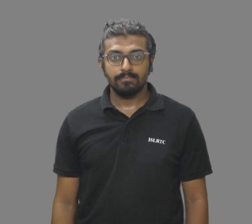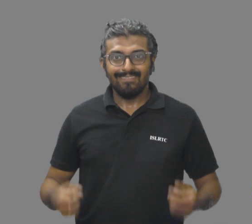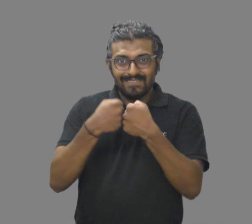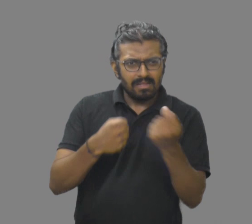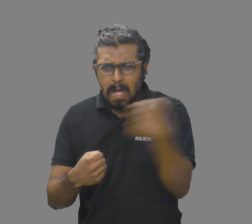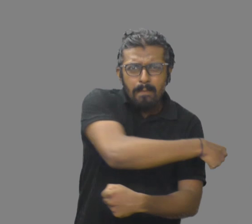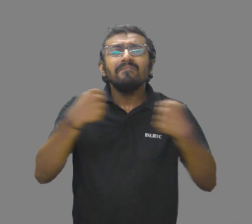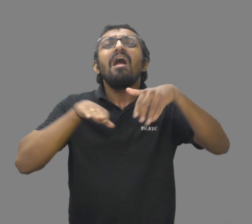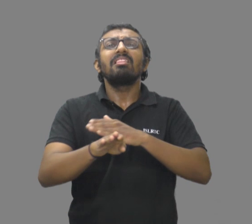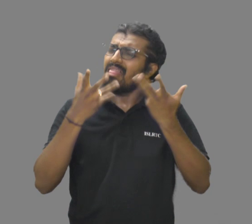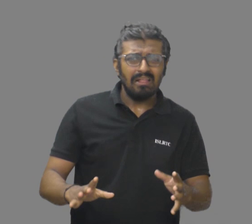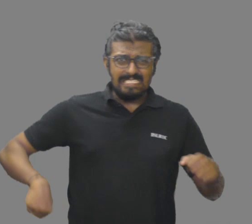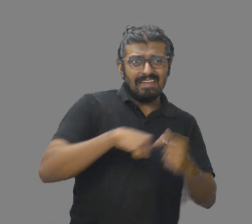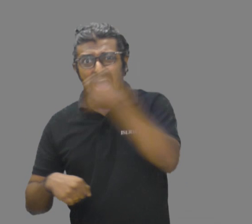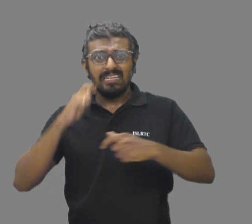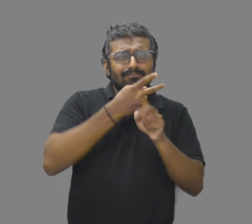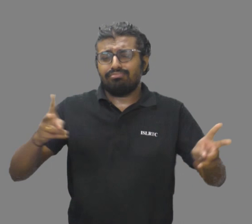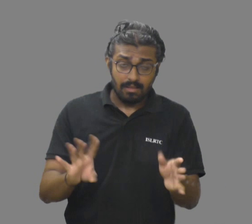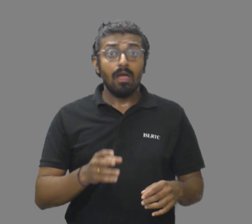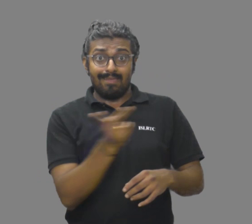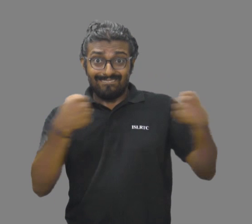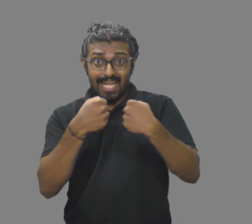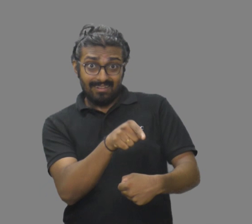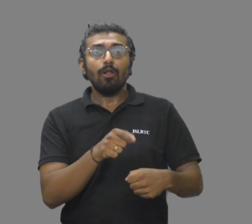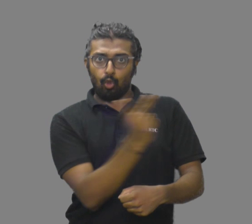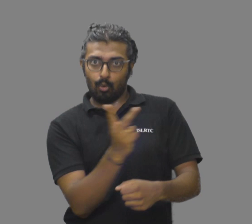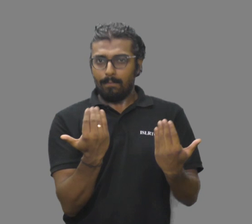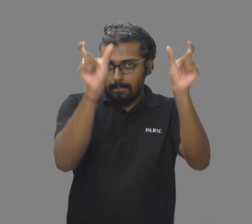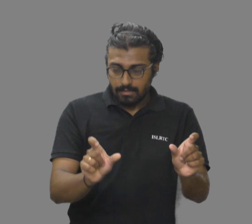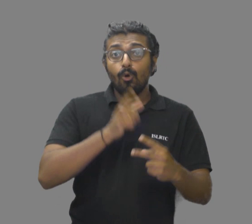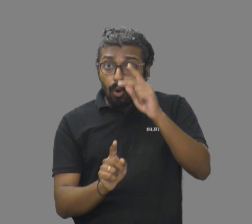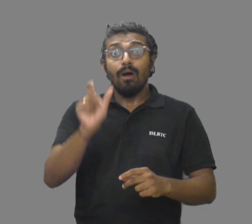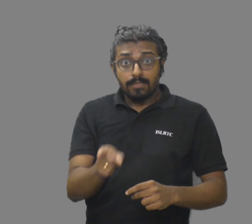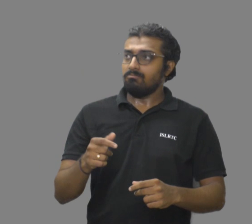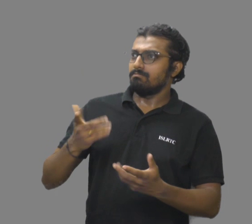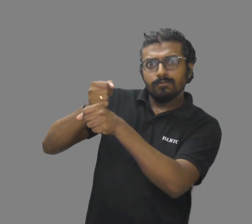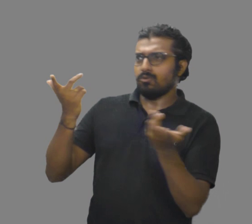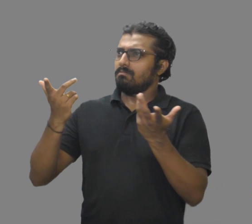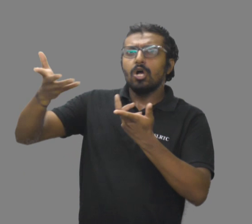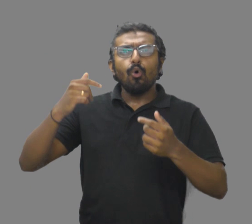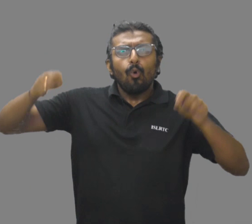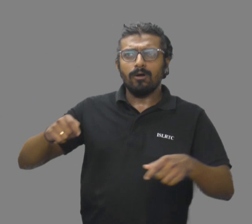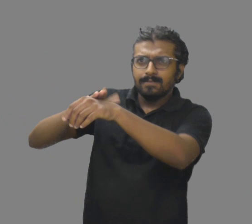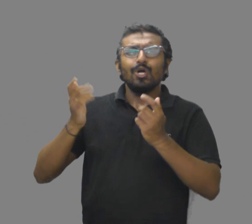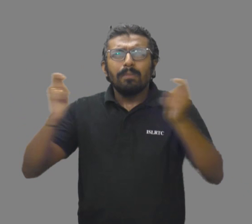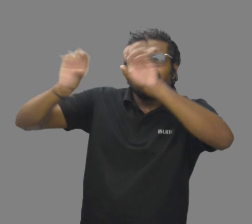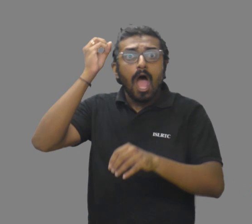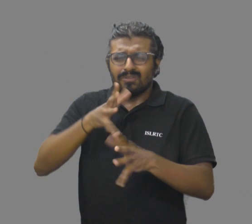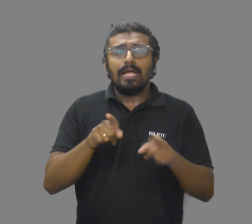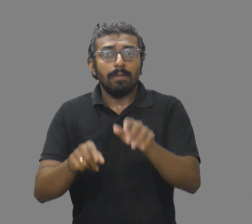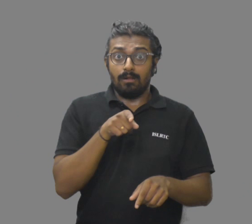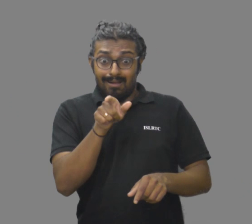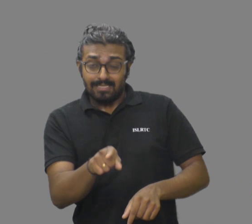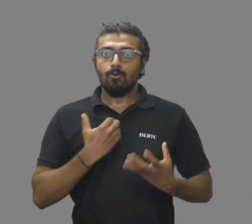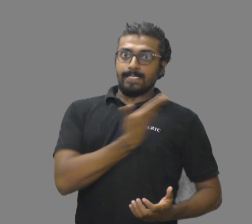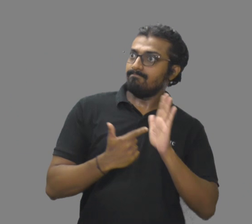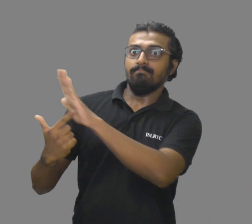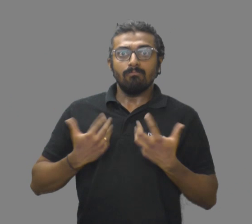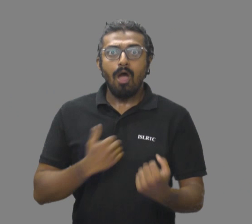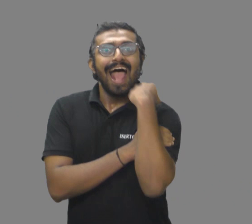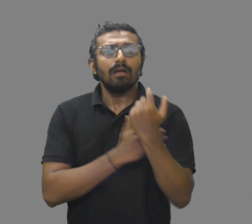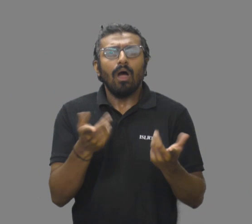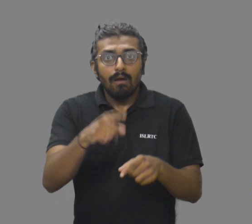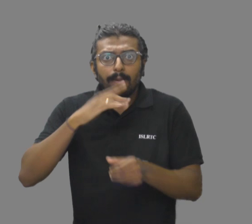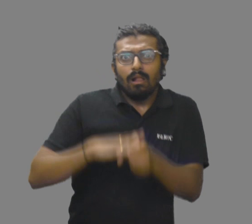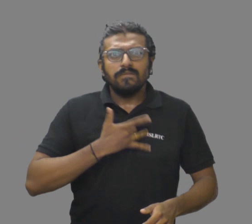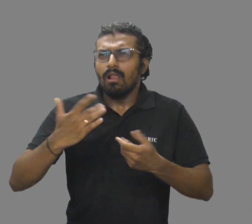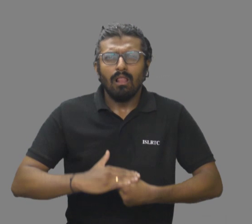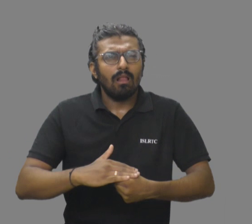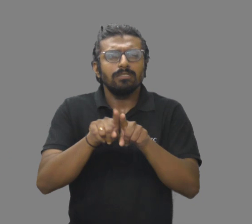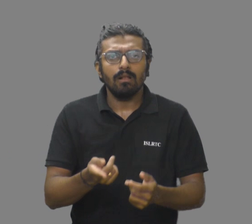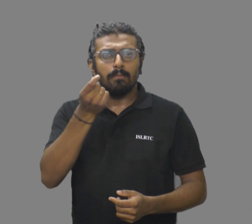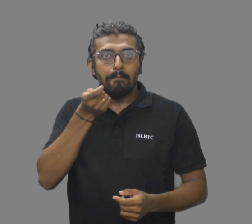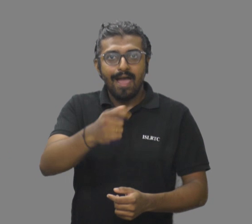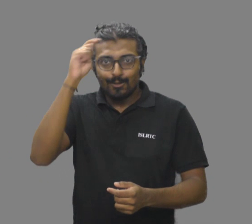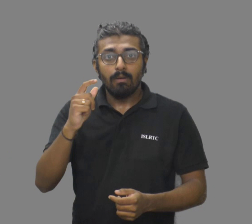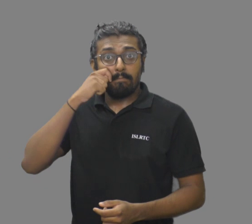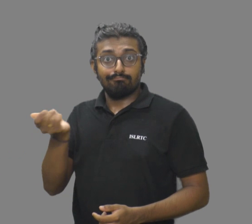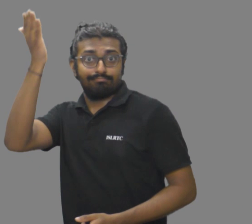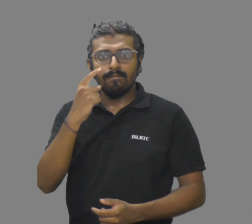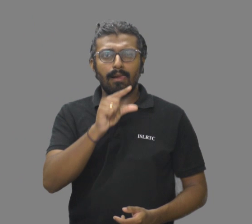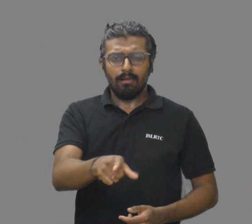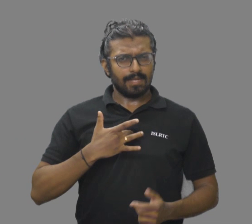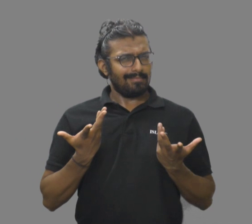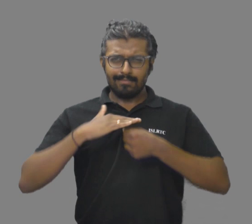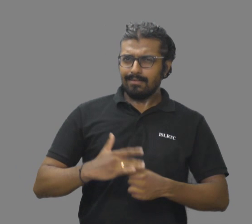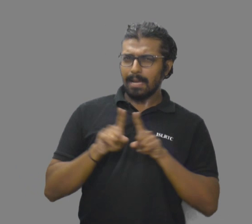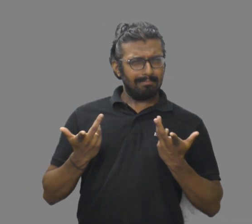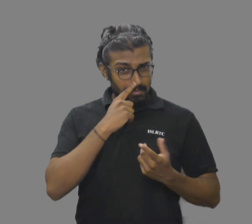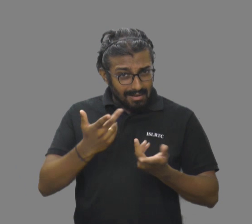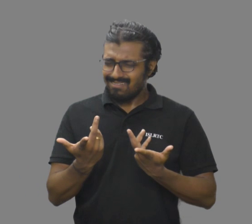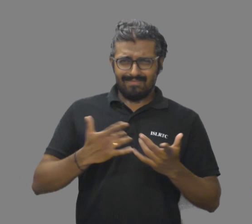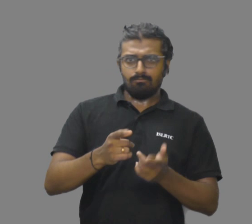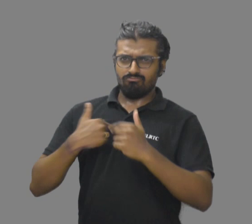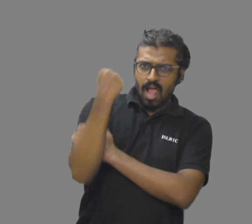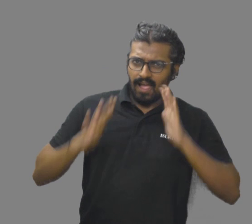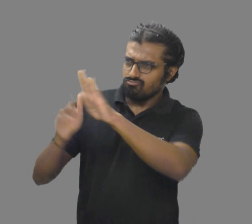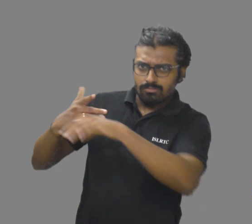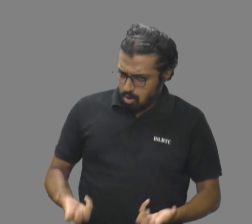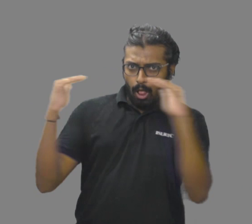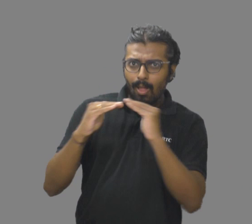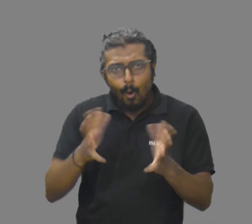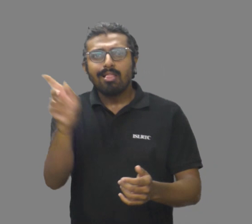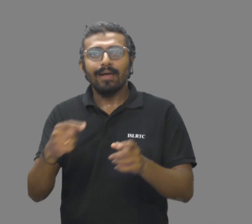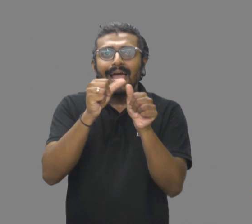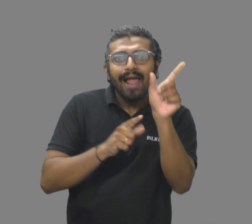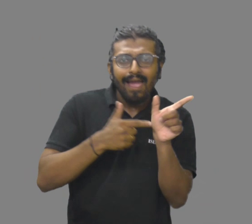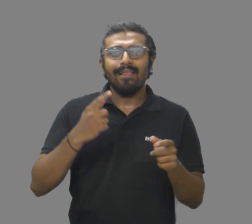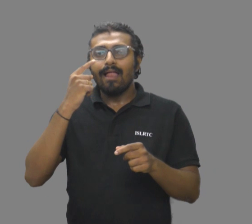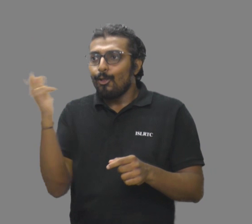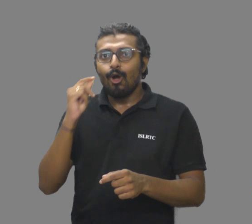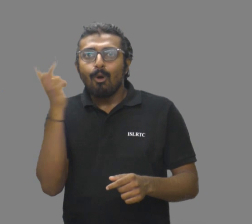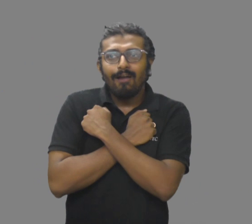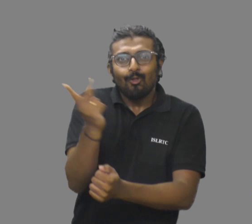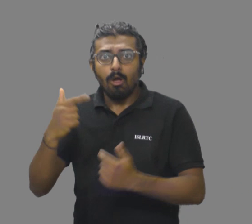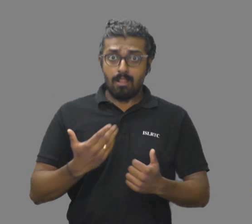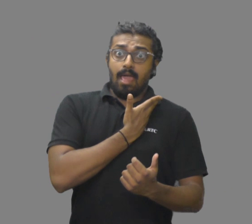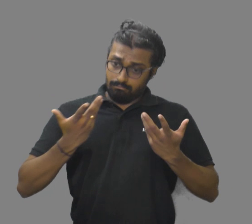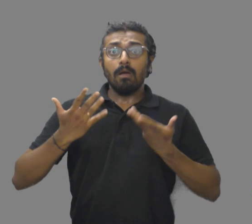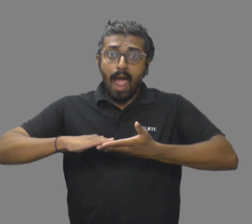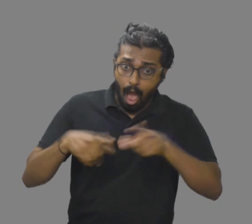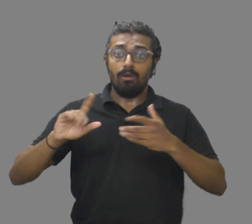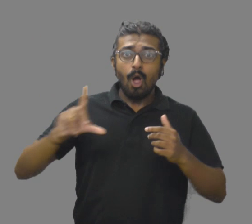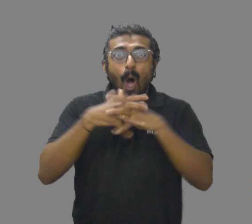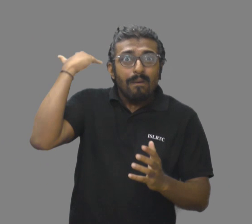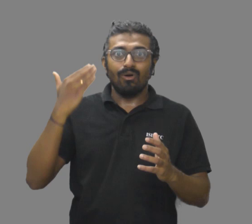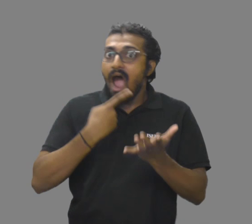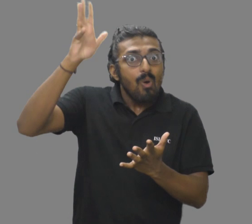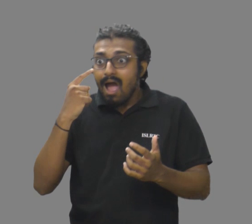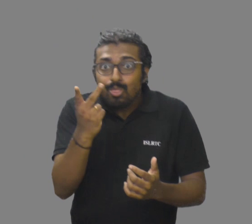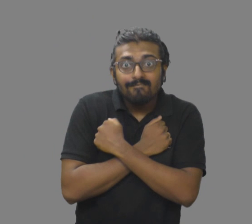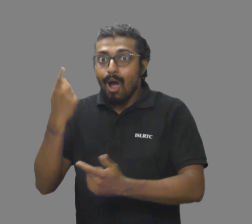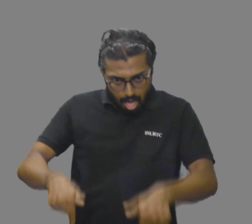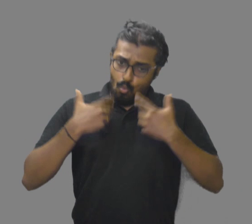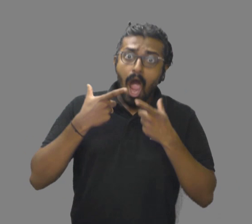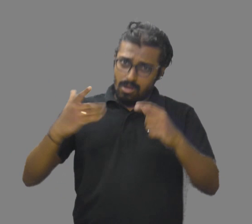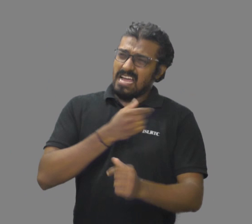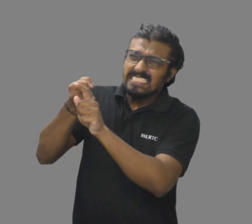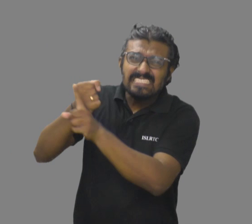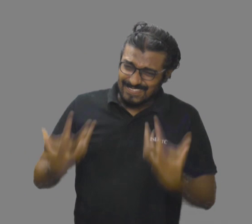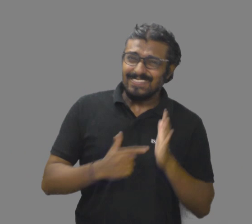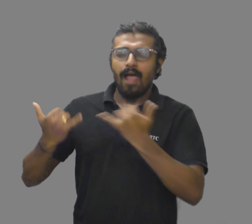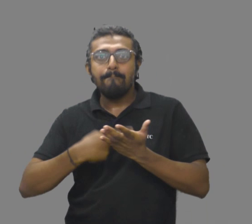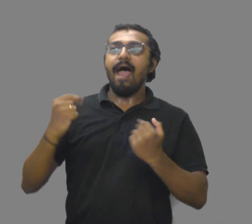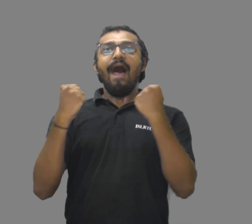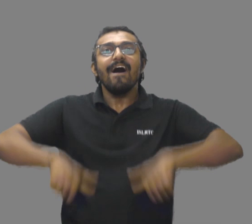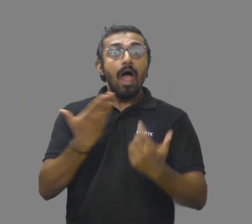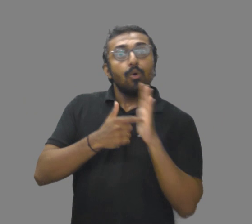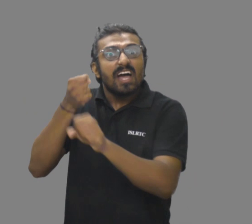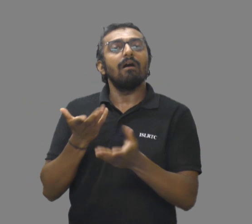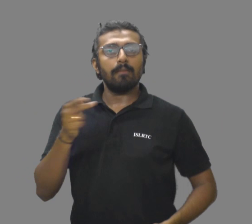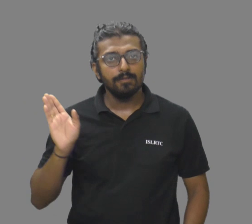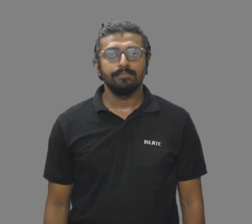Fight